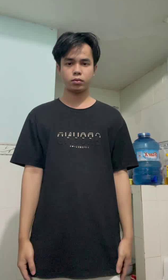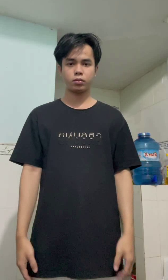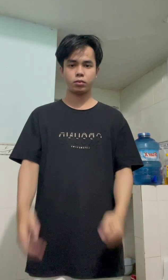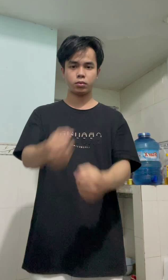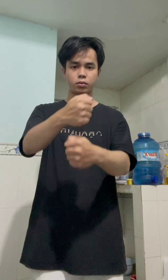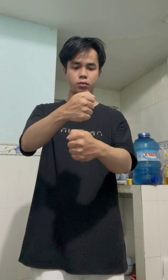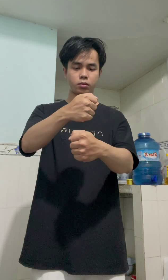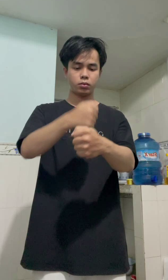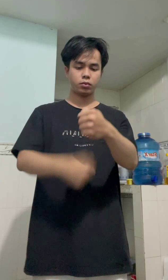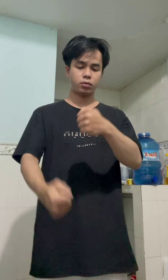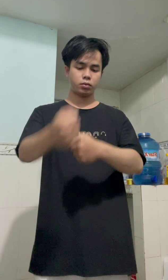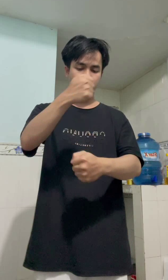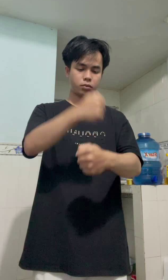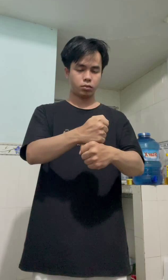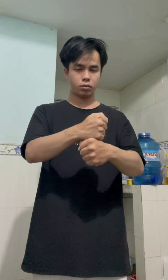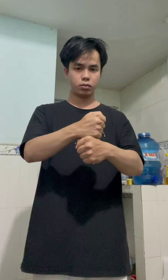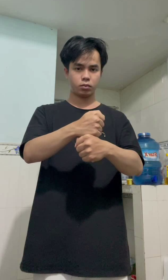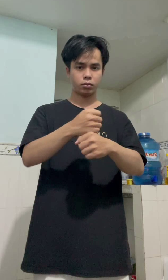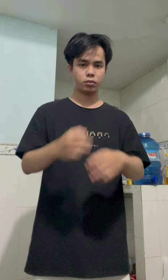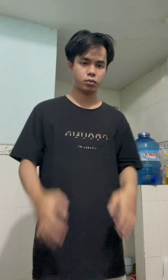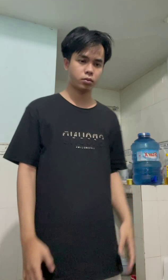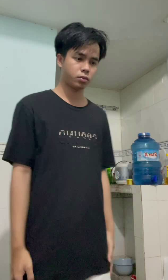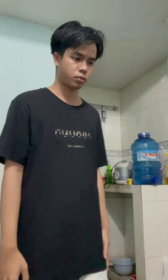nam